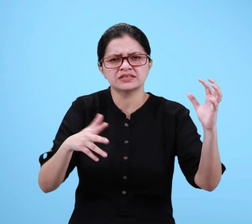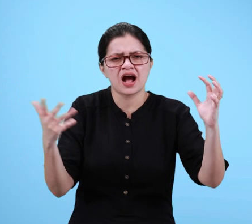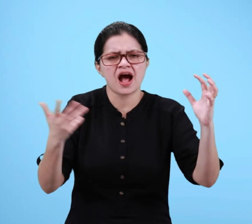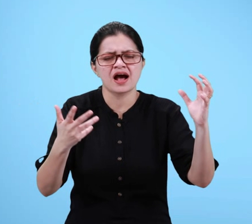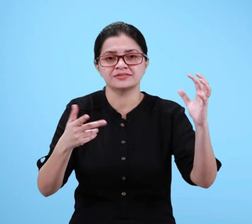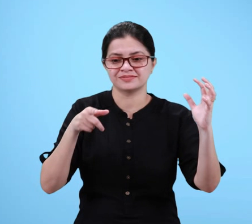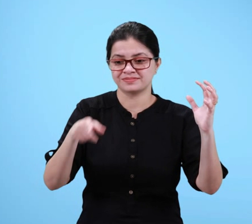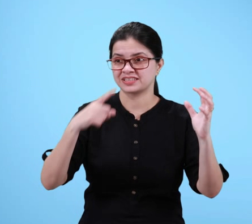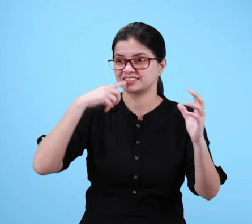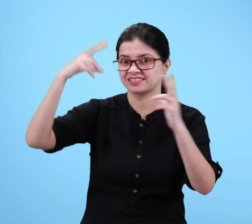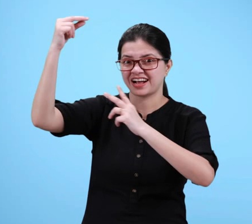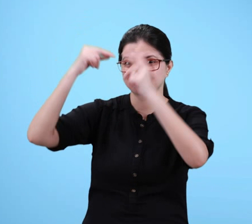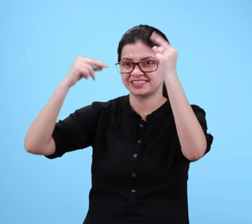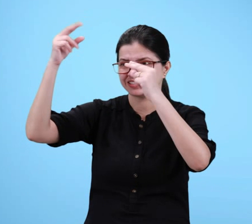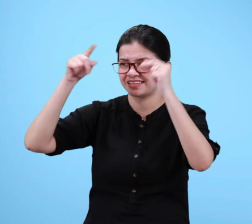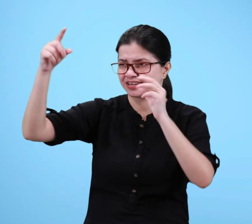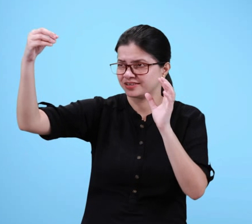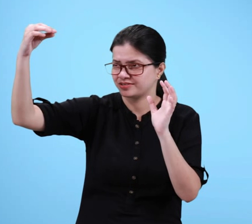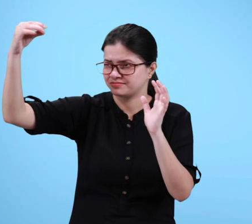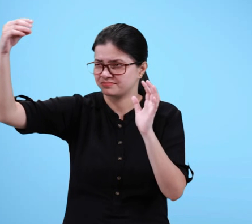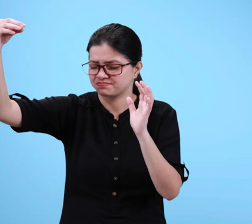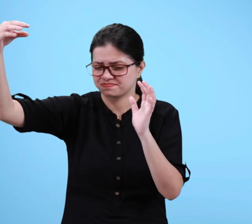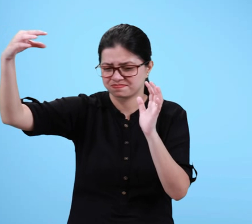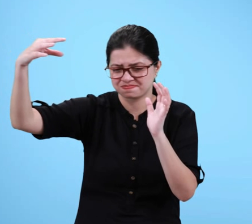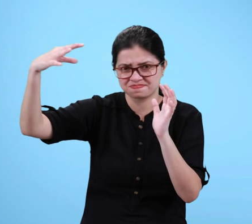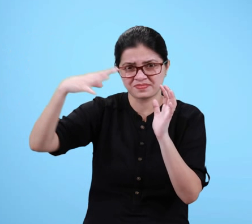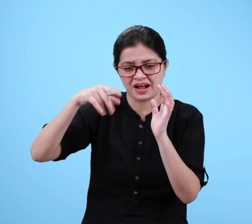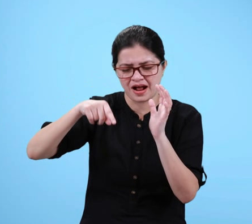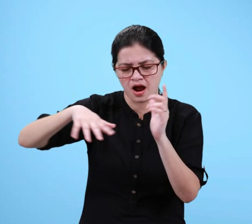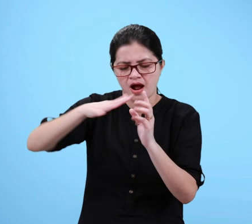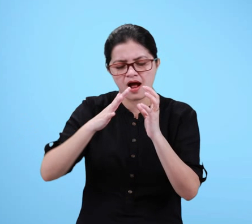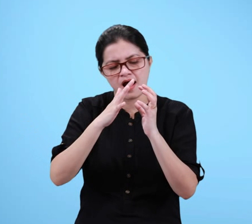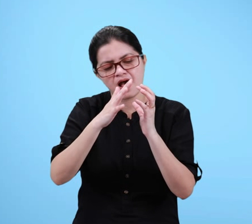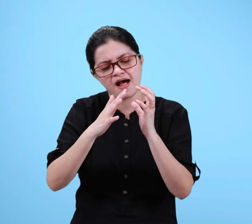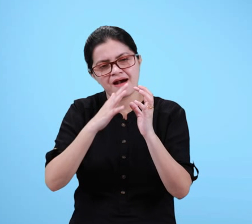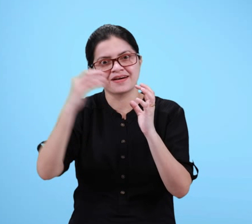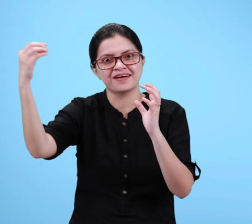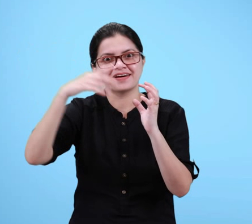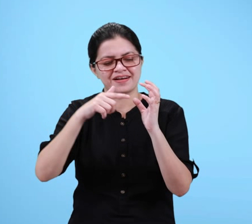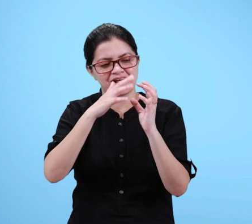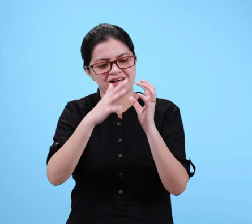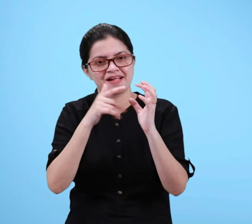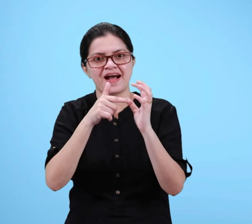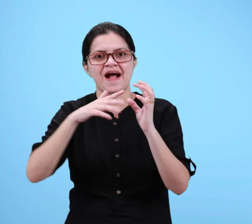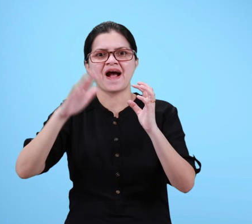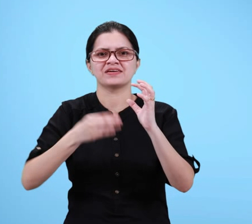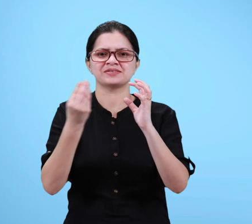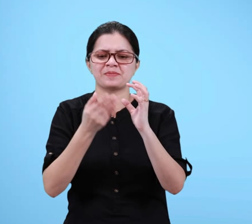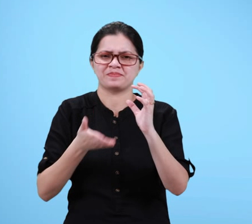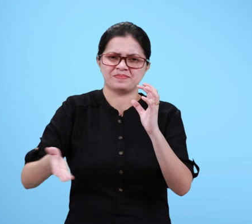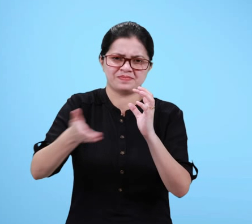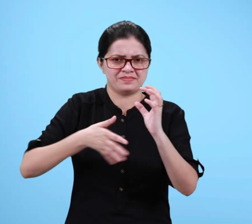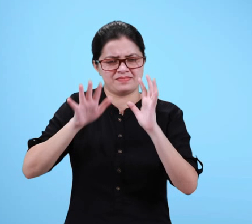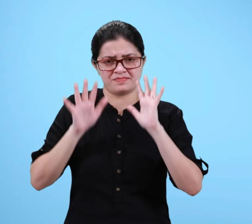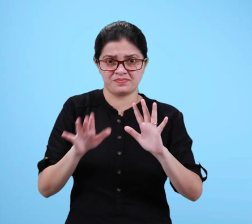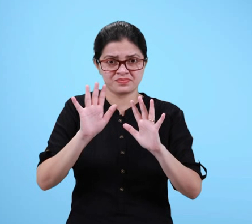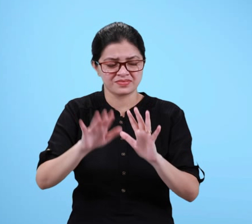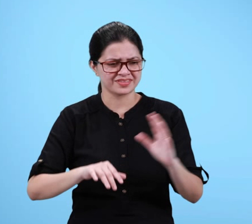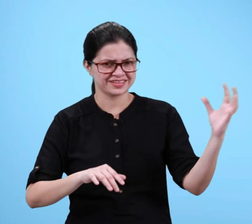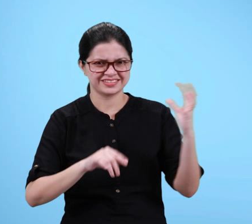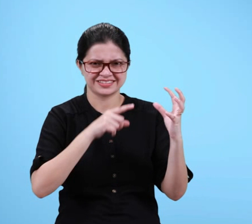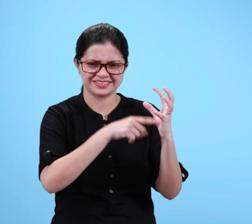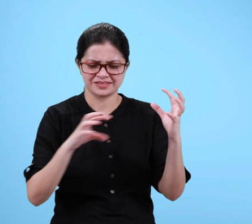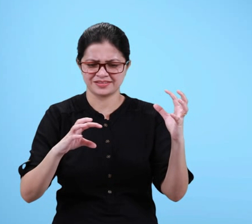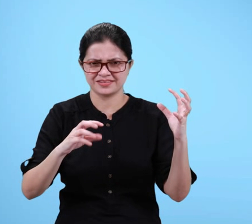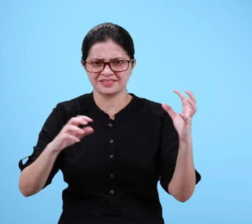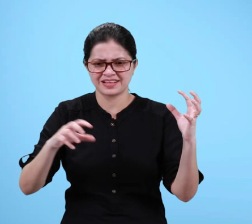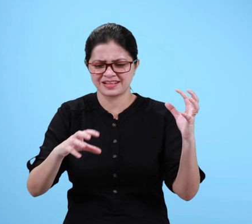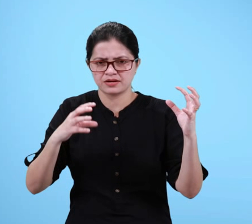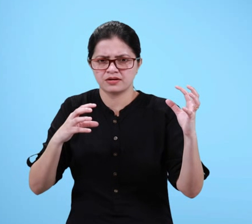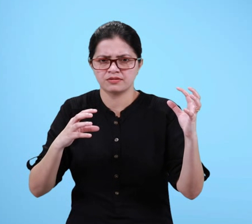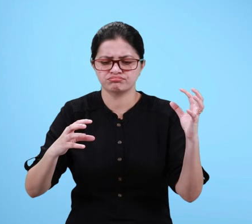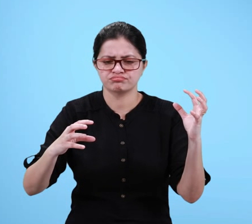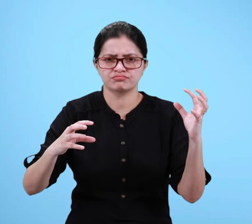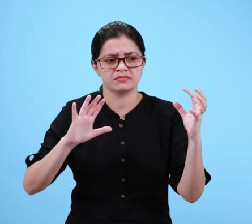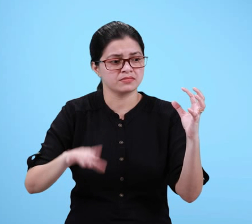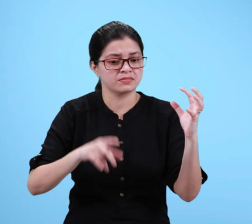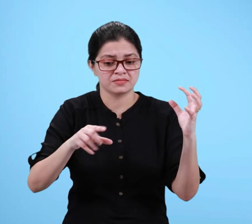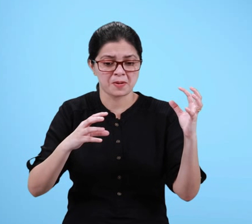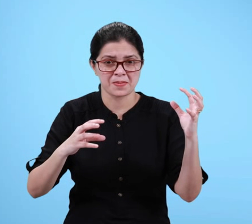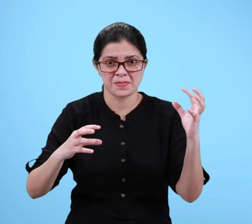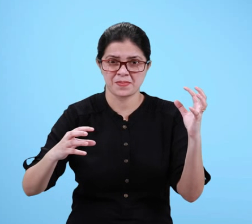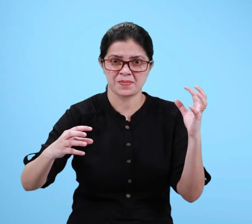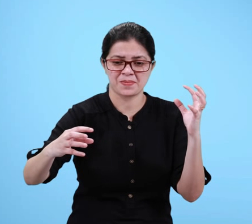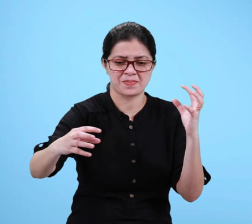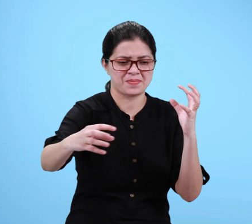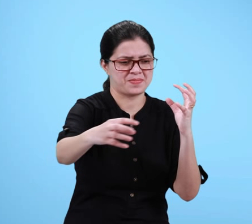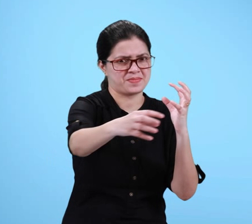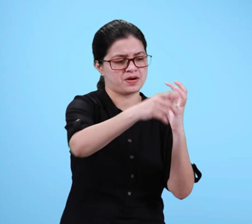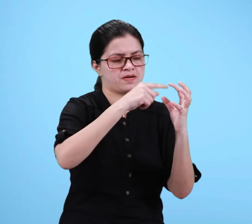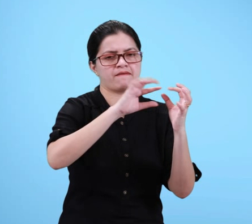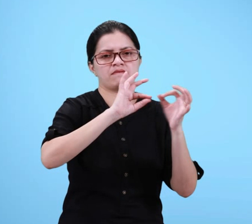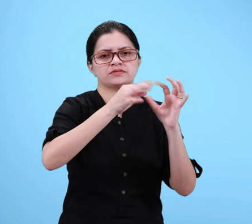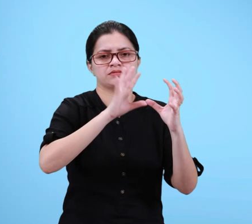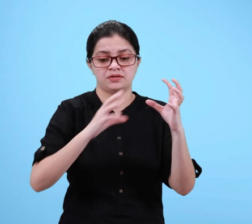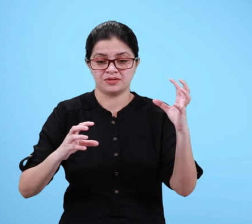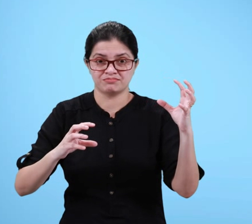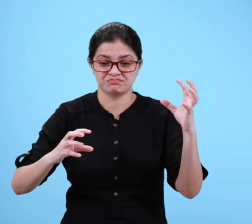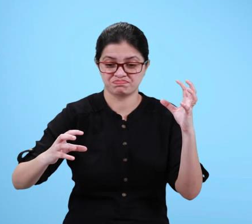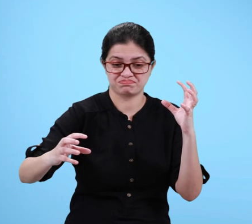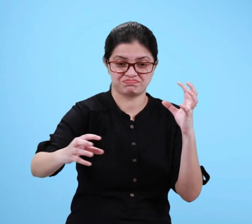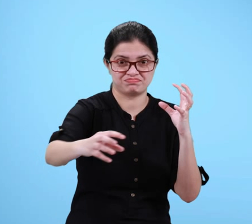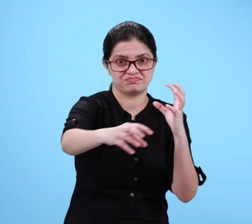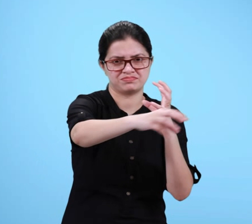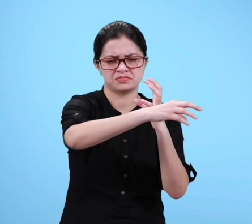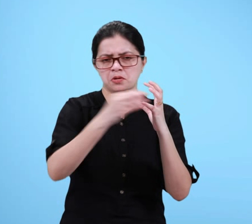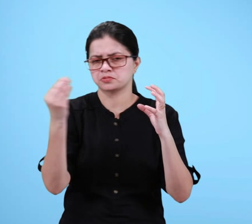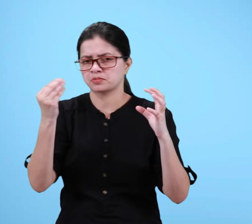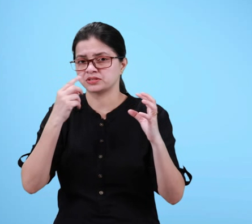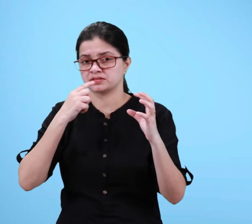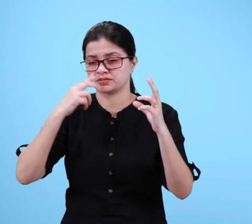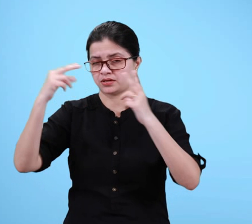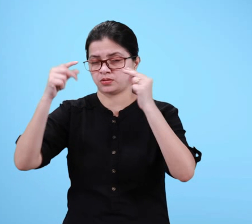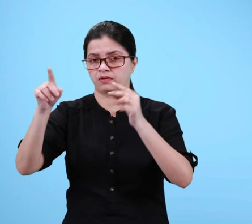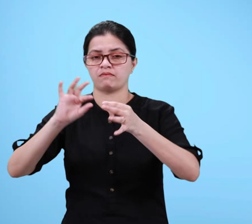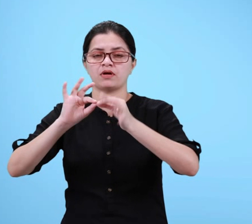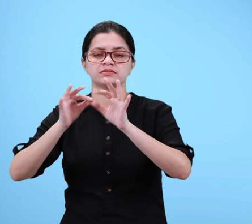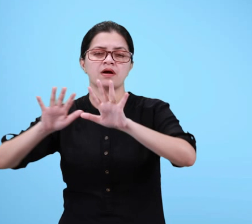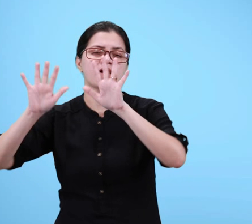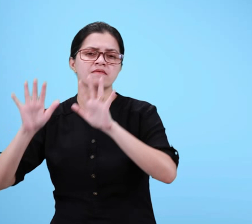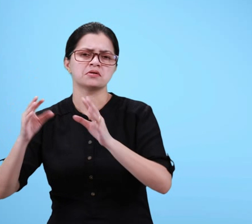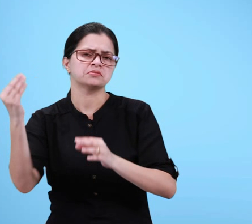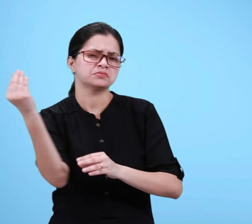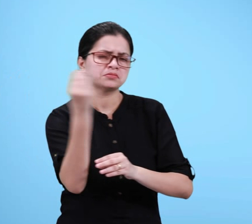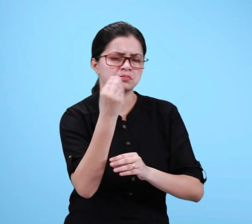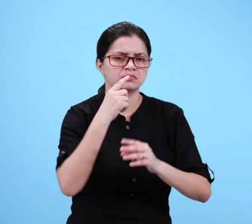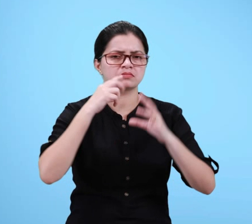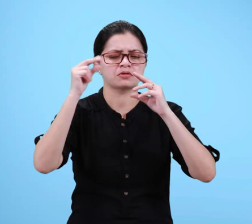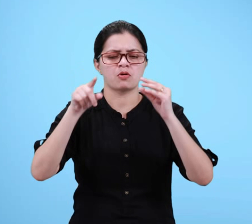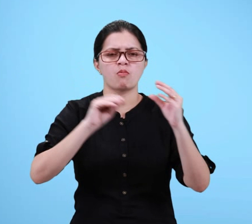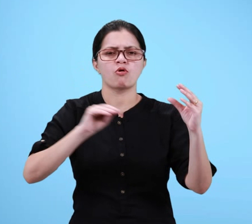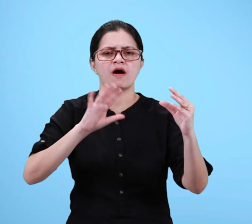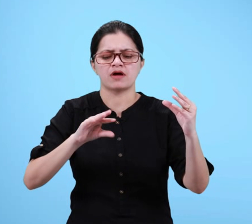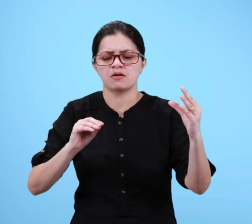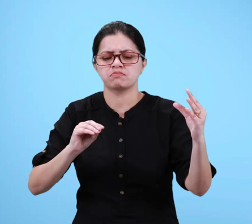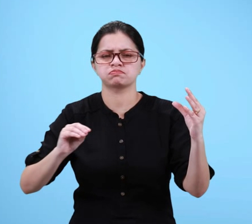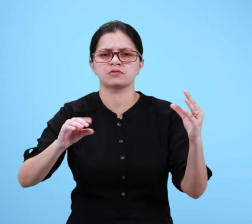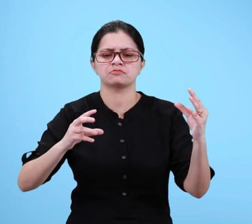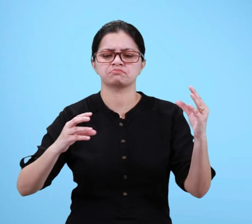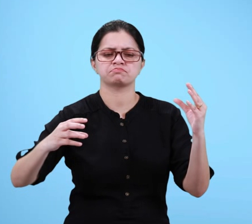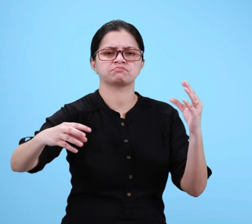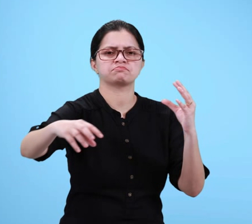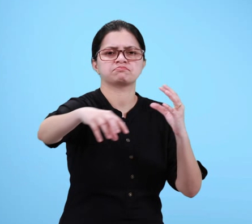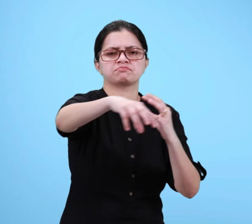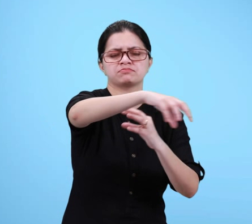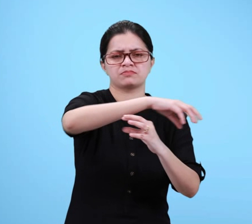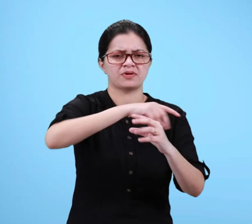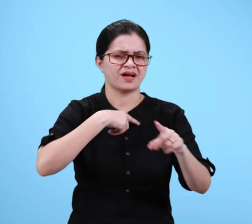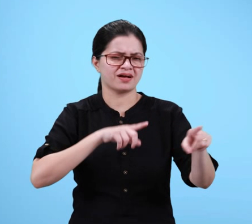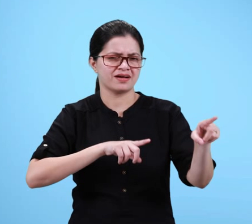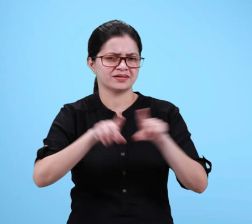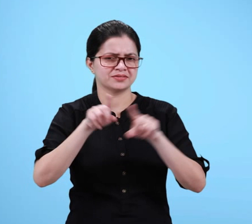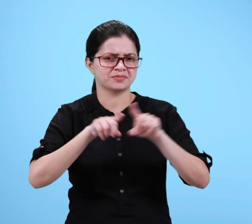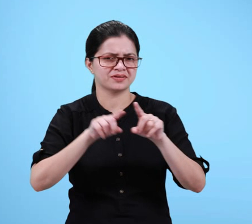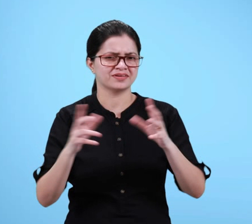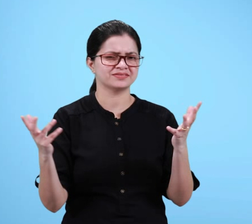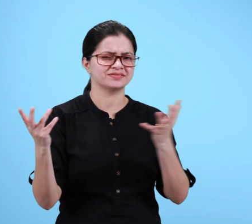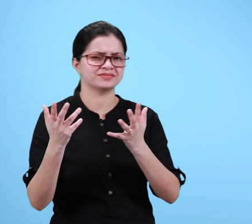A planet is lit by the light of the stars. Planets revolve around the sun or some other star in a fixed orbit. For example,